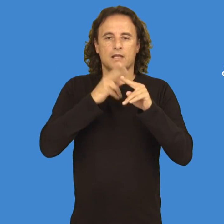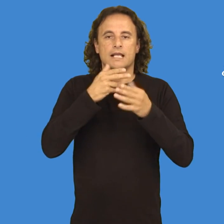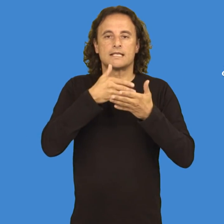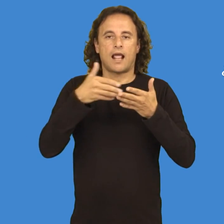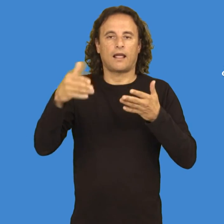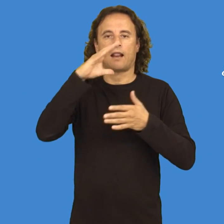sangre